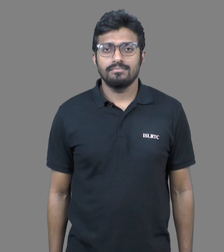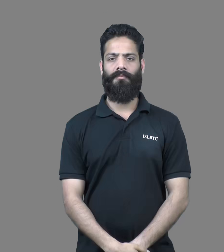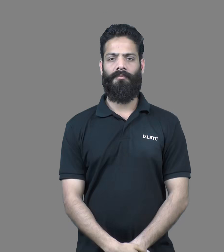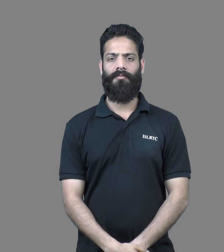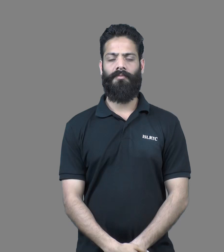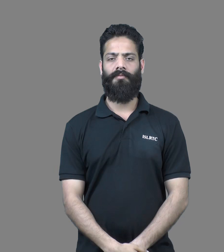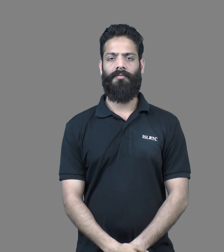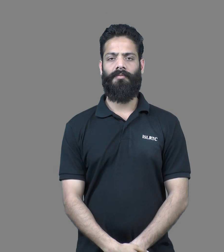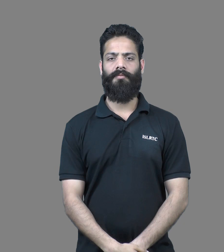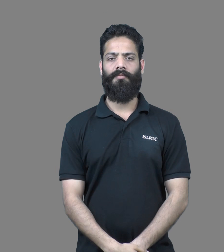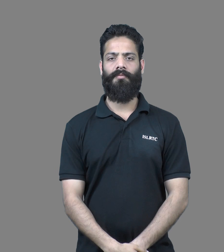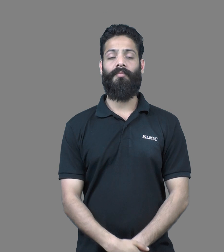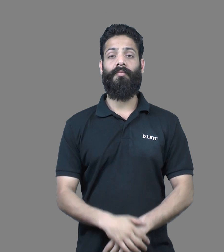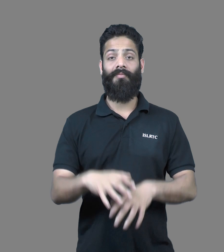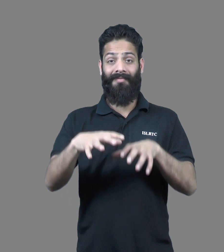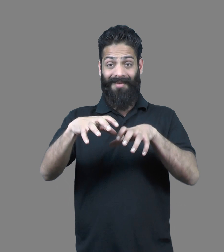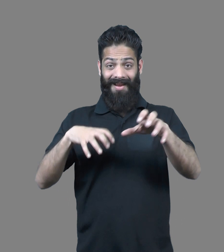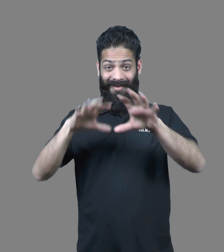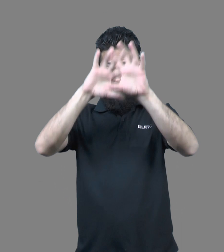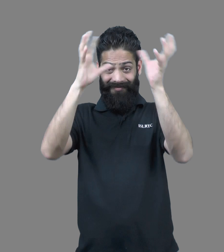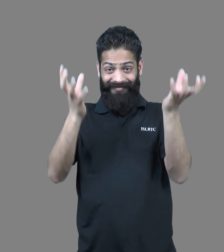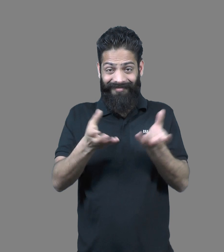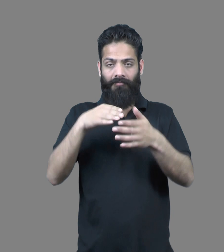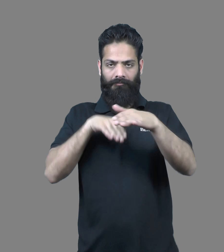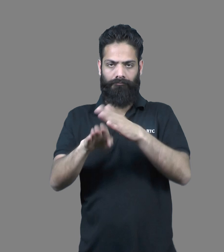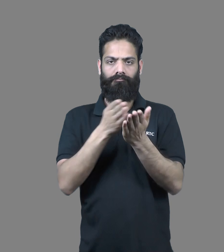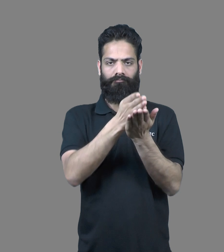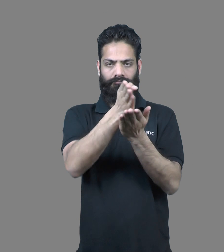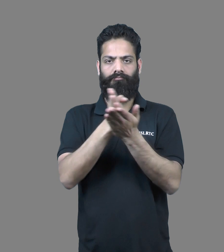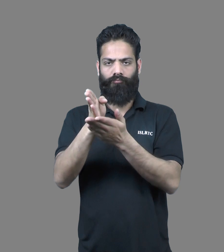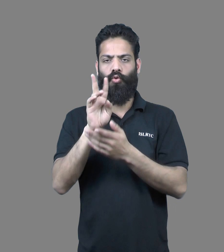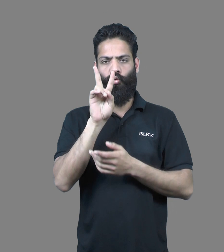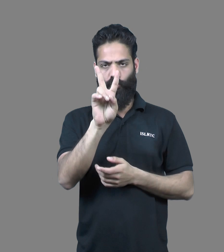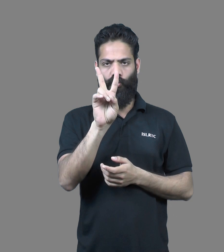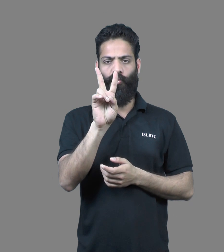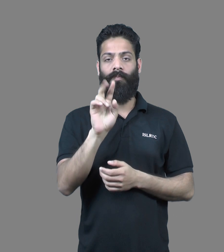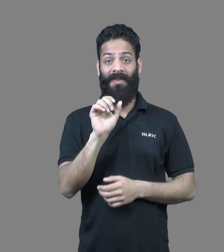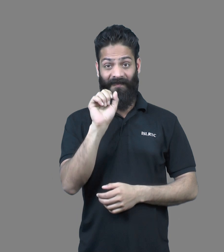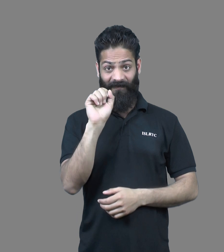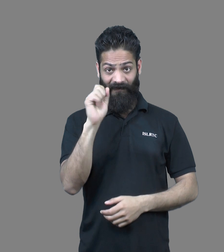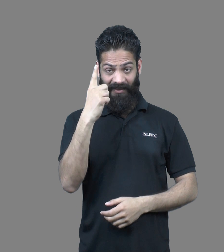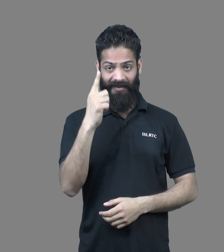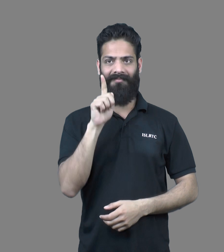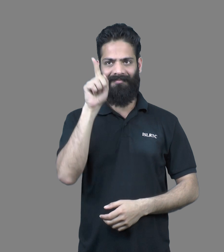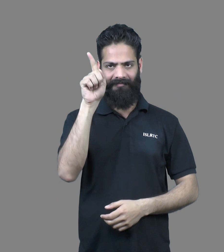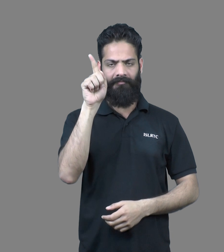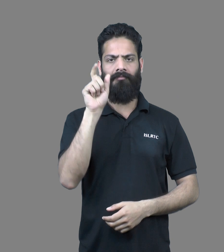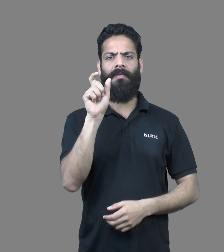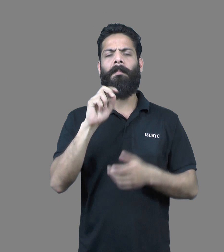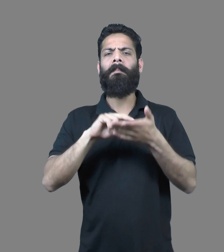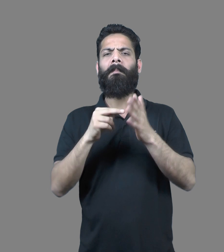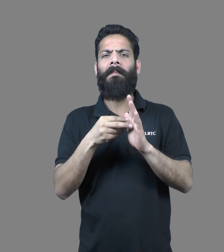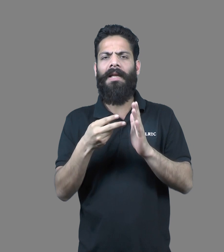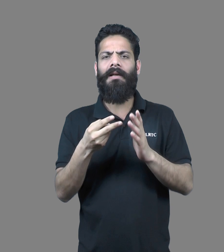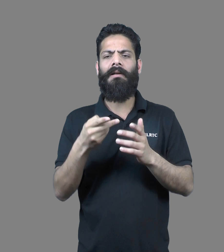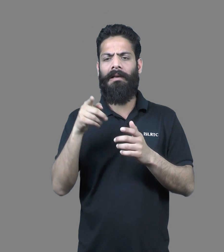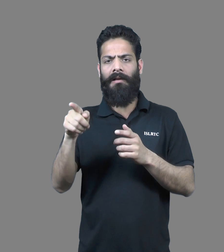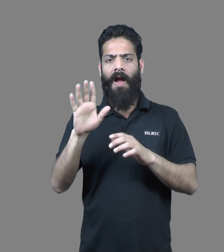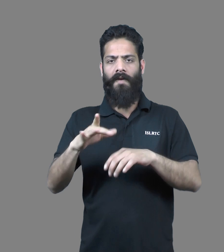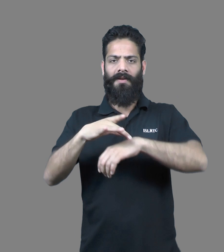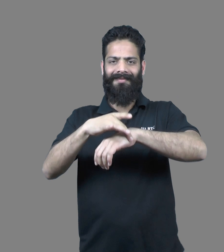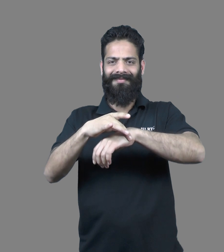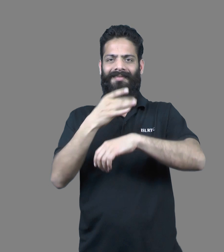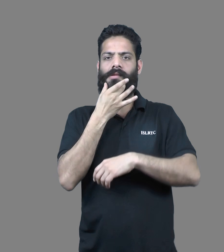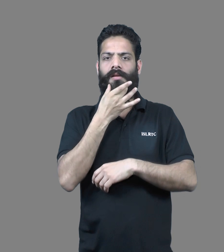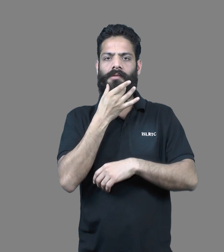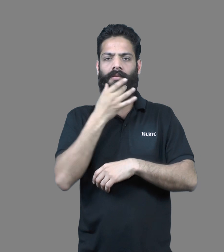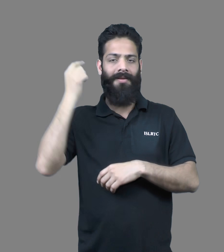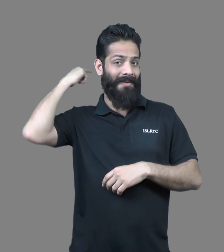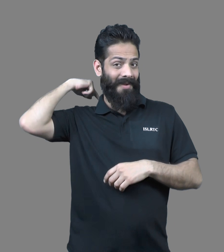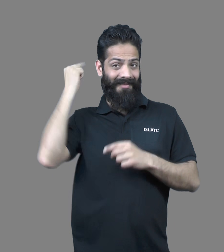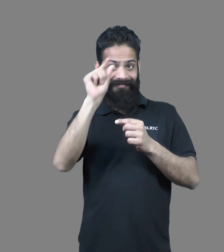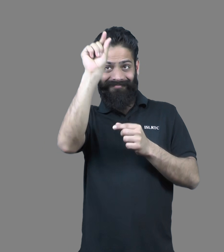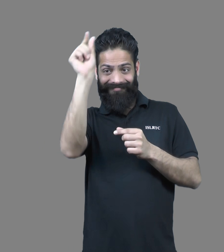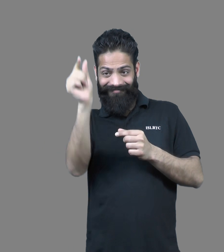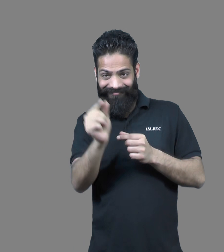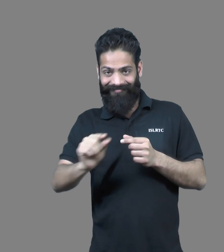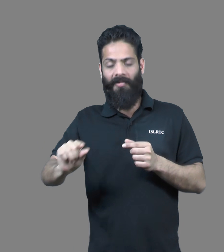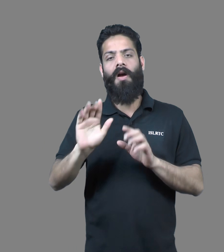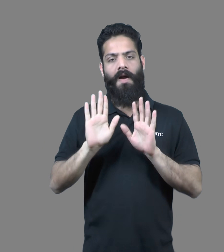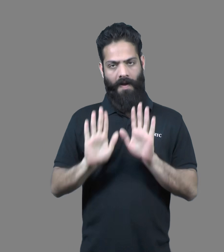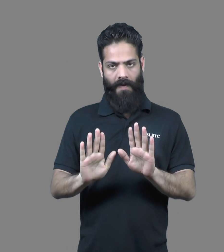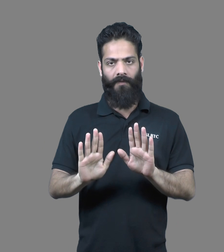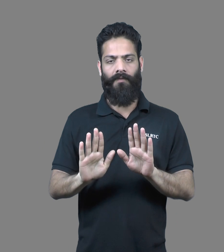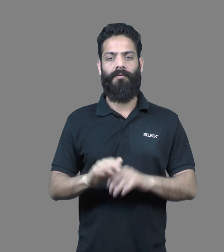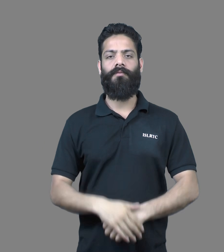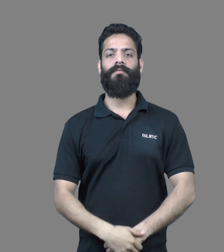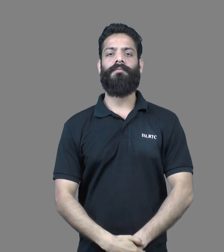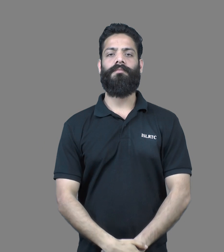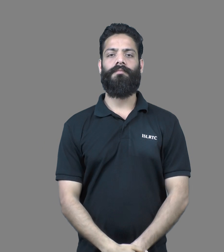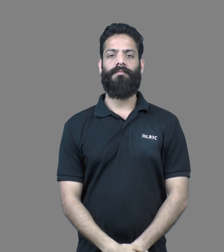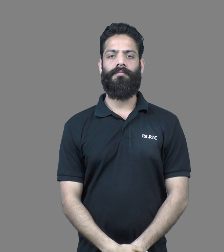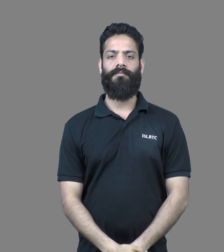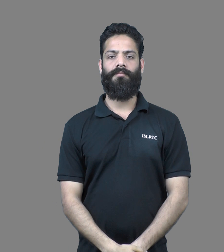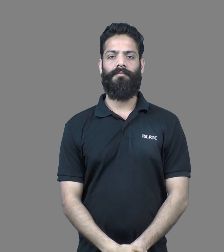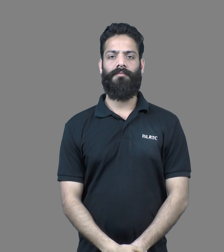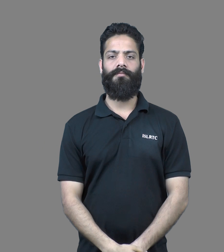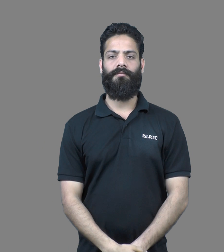Vertebrates